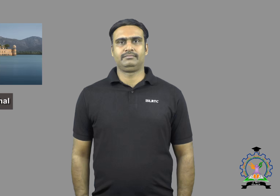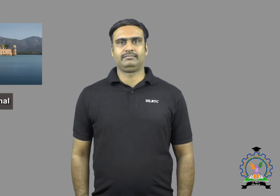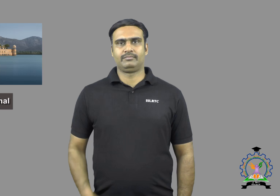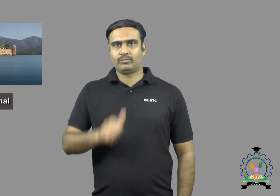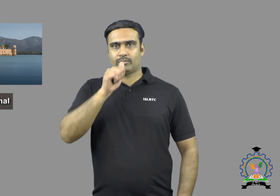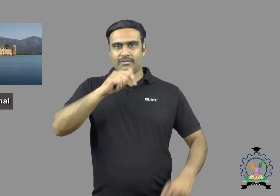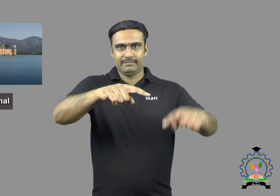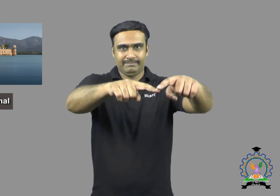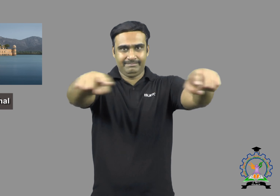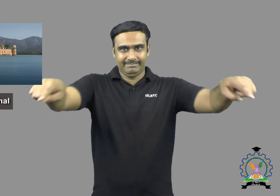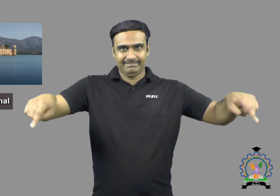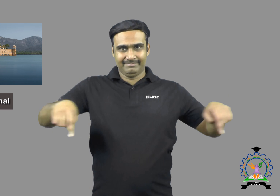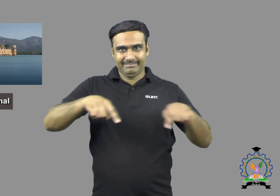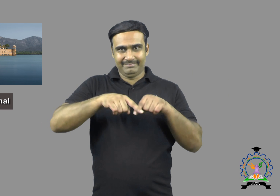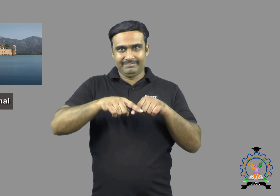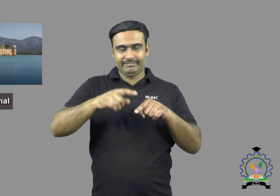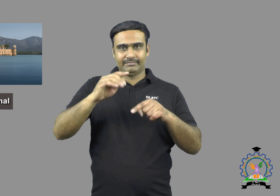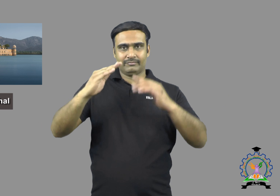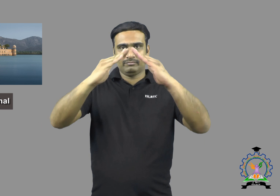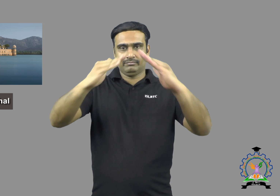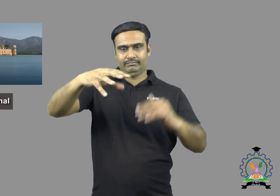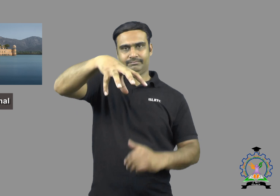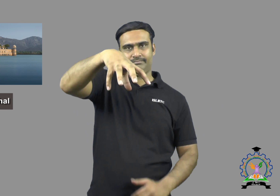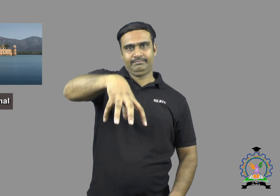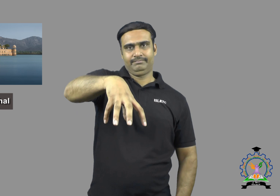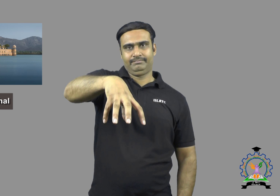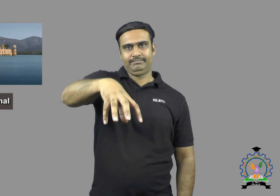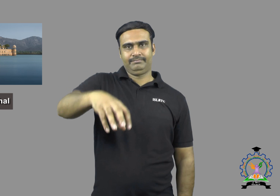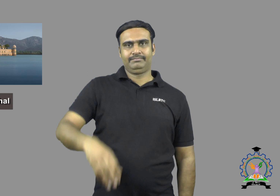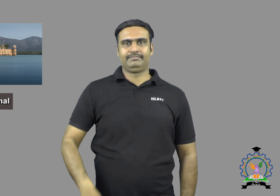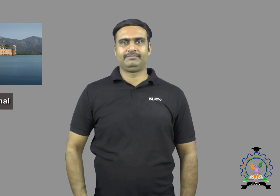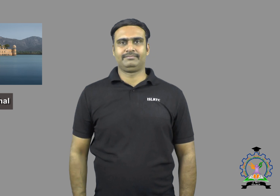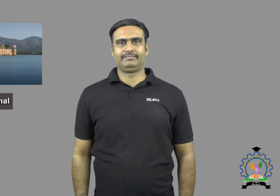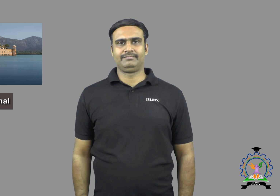Jal Mahal